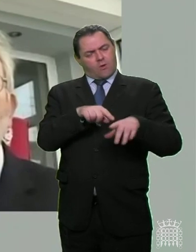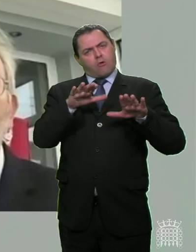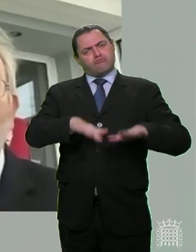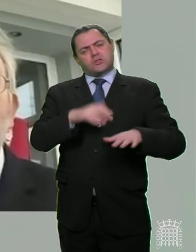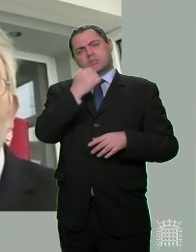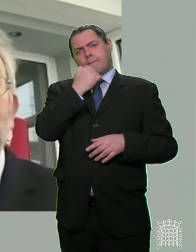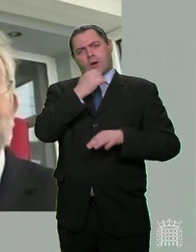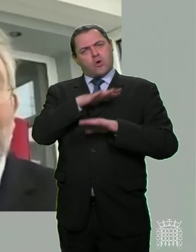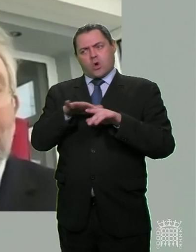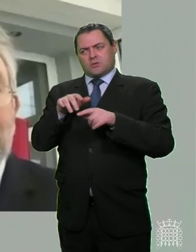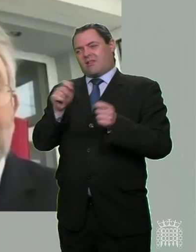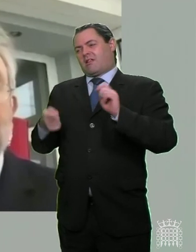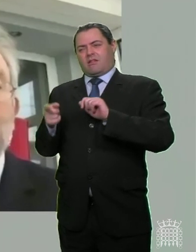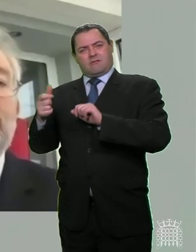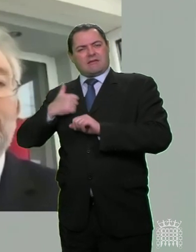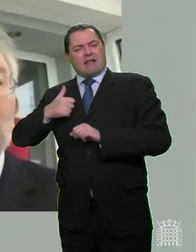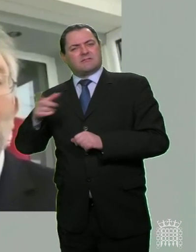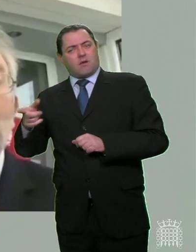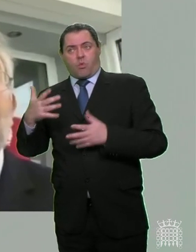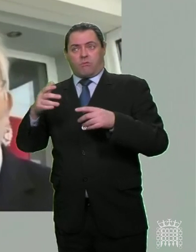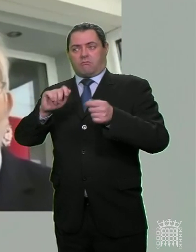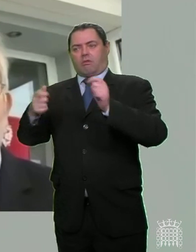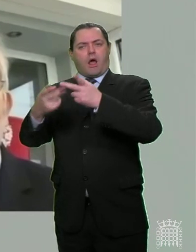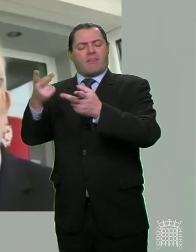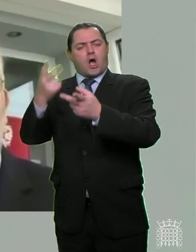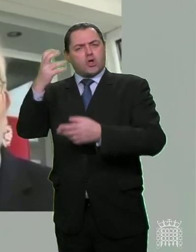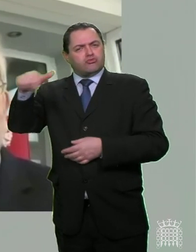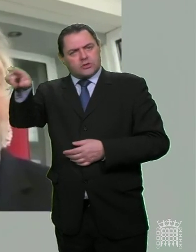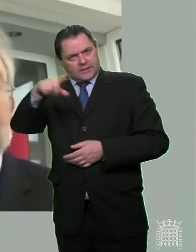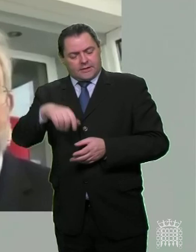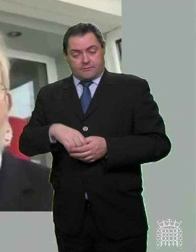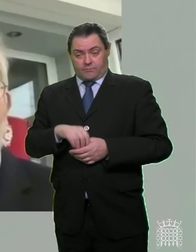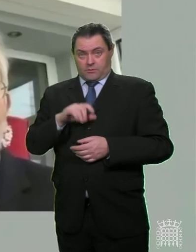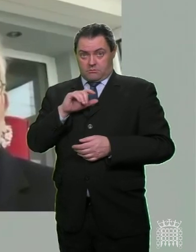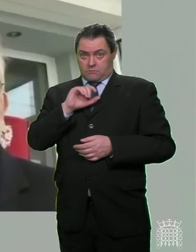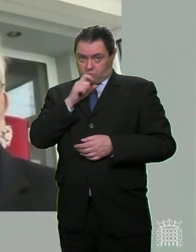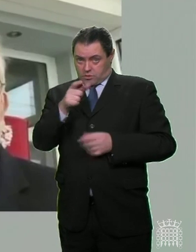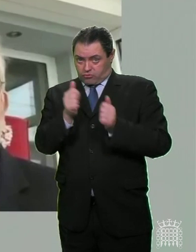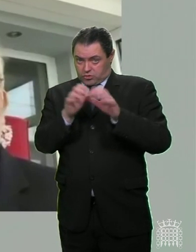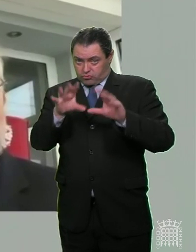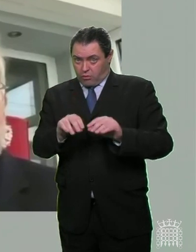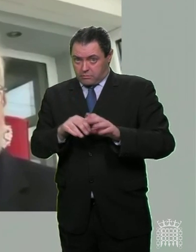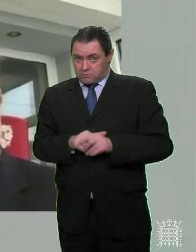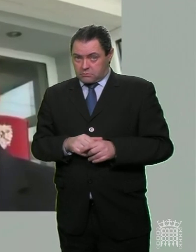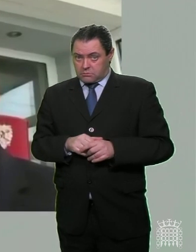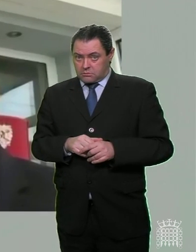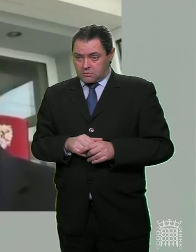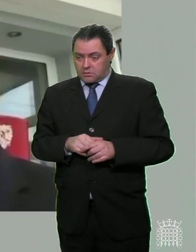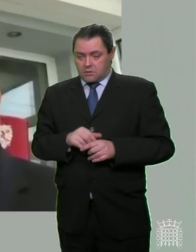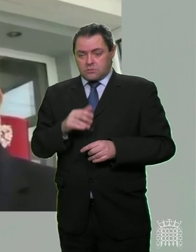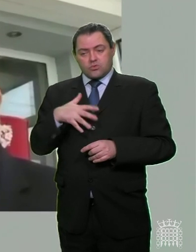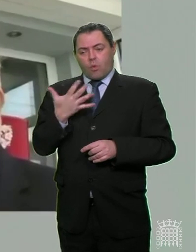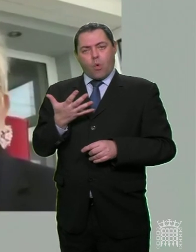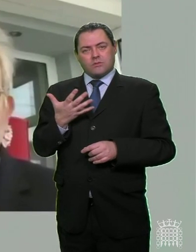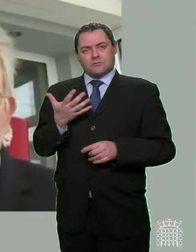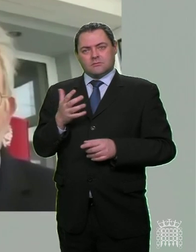Will the Prime Minister commit to ending that injustice, and agree to meet representatives from the End Frozen Pensions campaign?